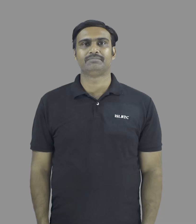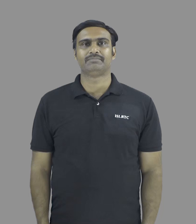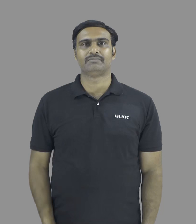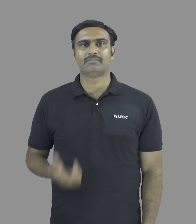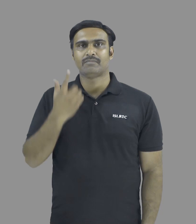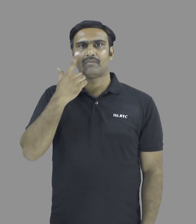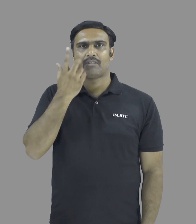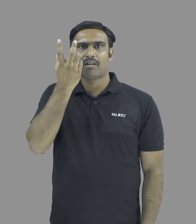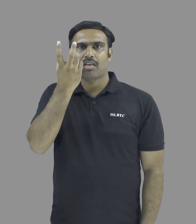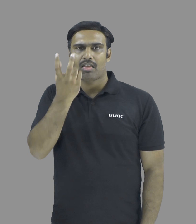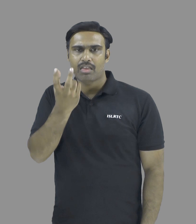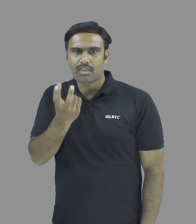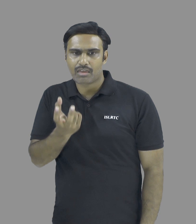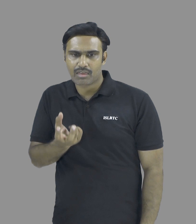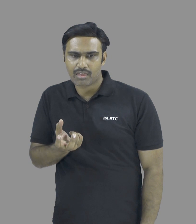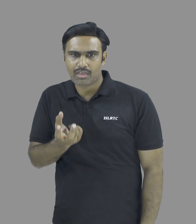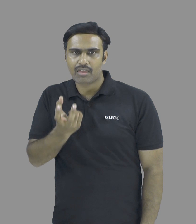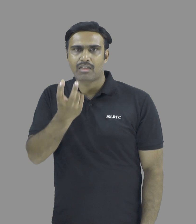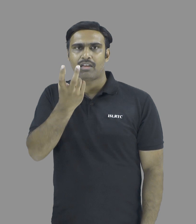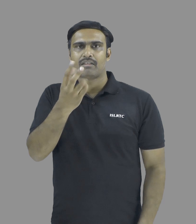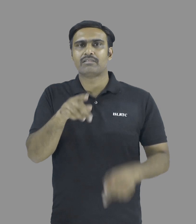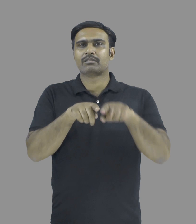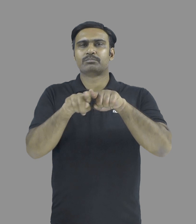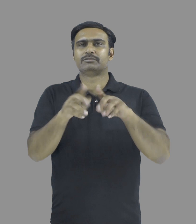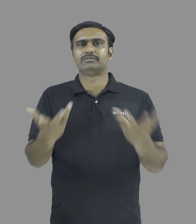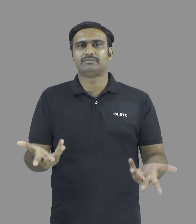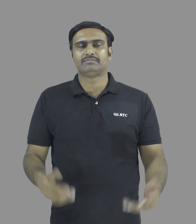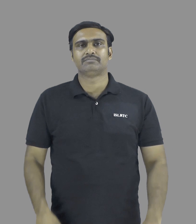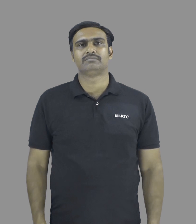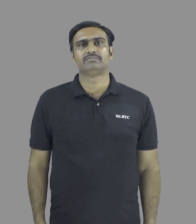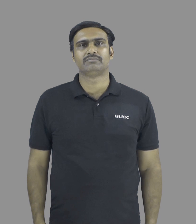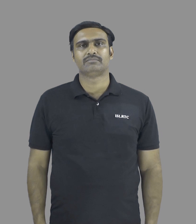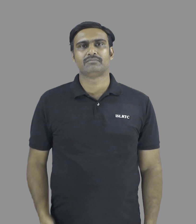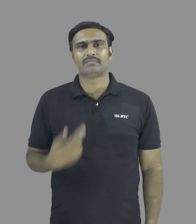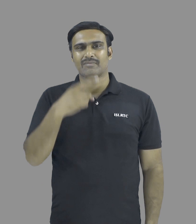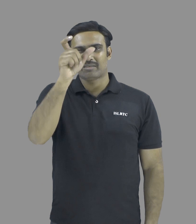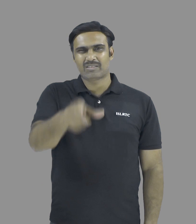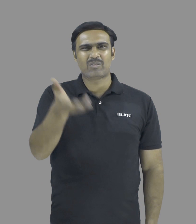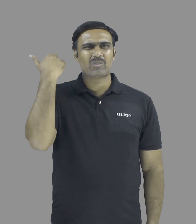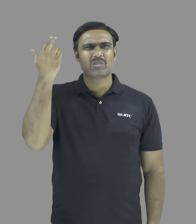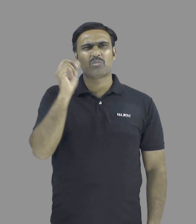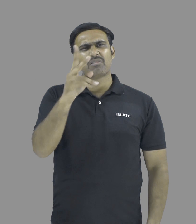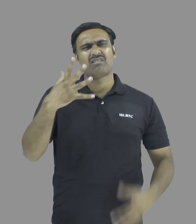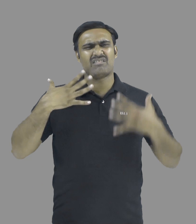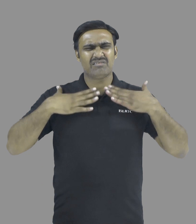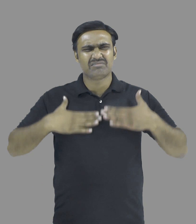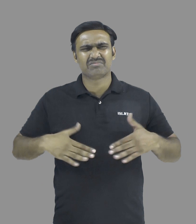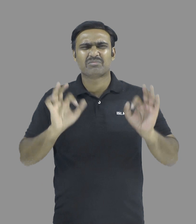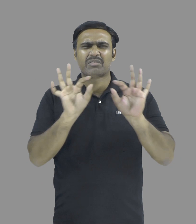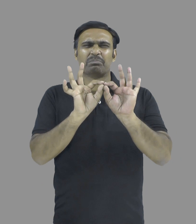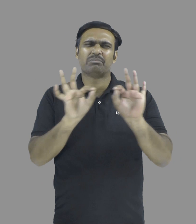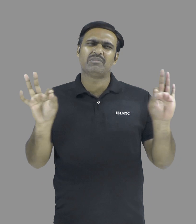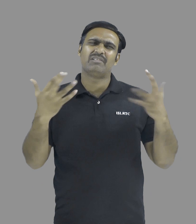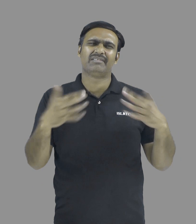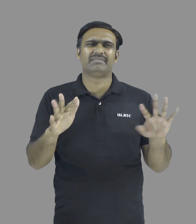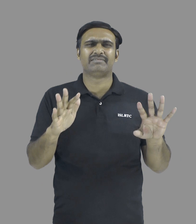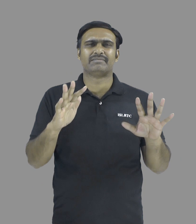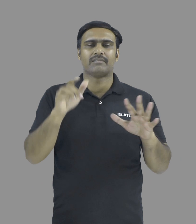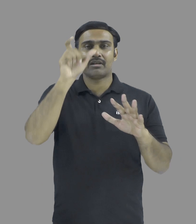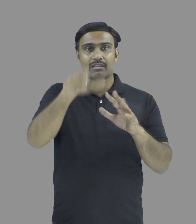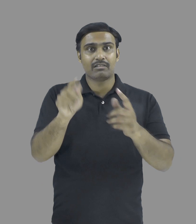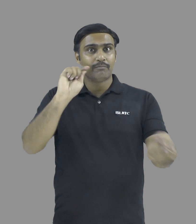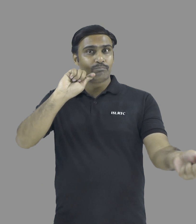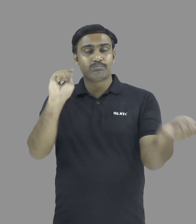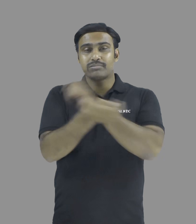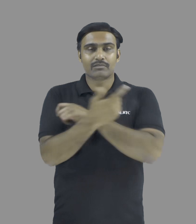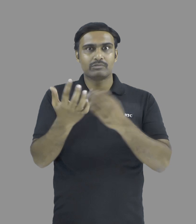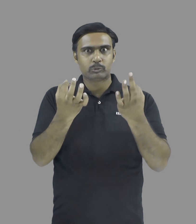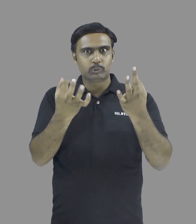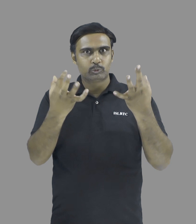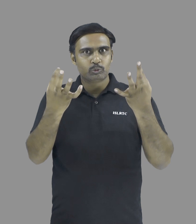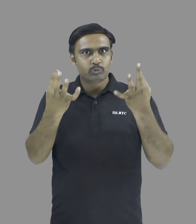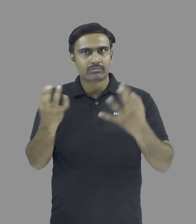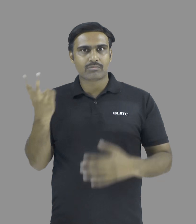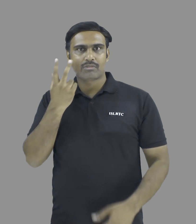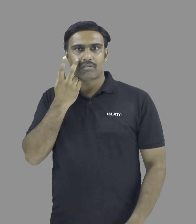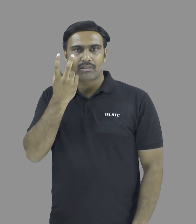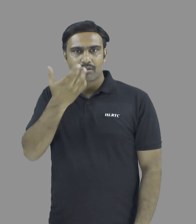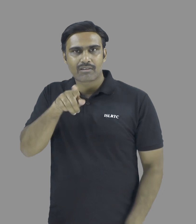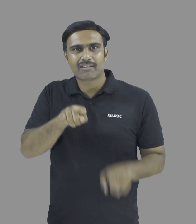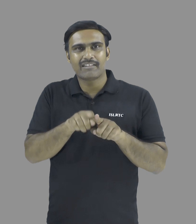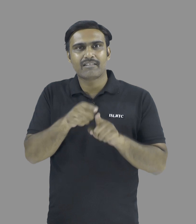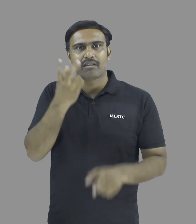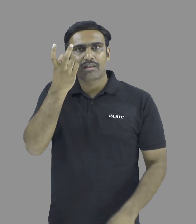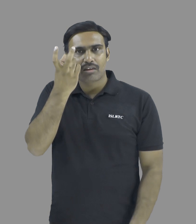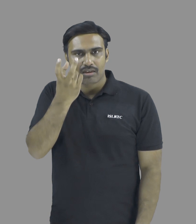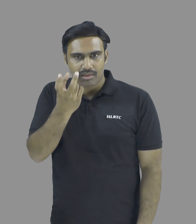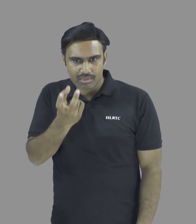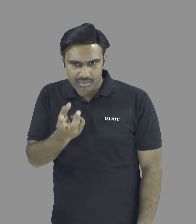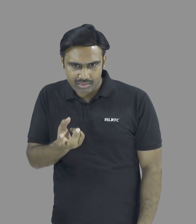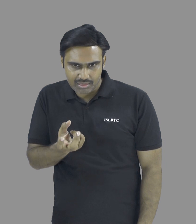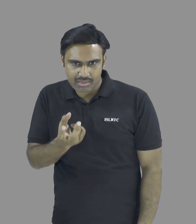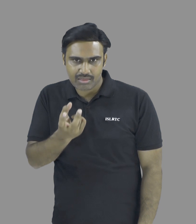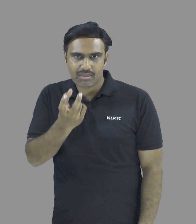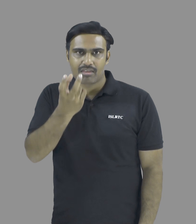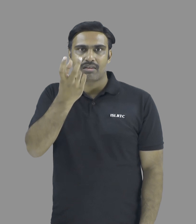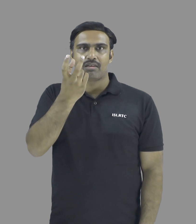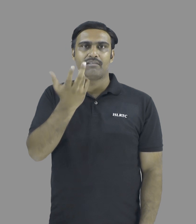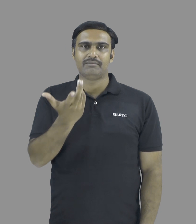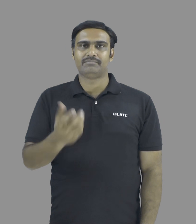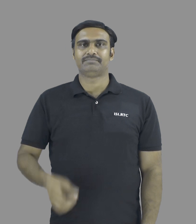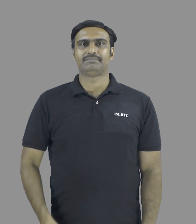Ogle From Head to Toe Gape Gawk